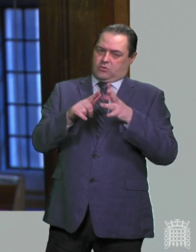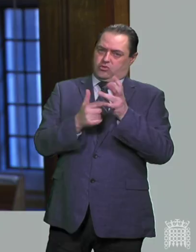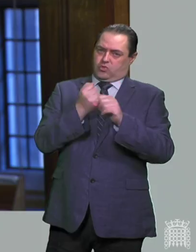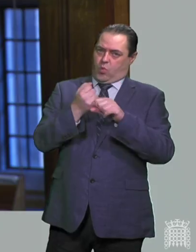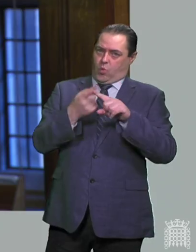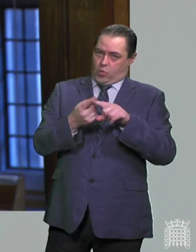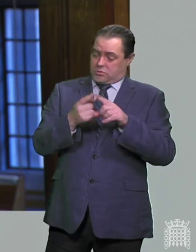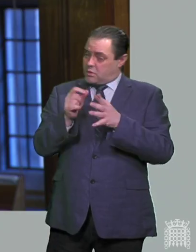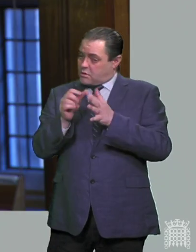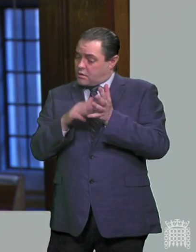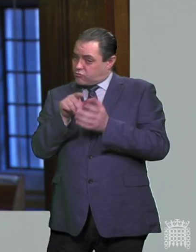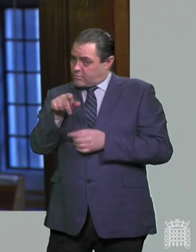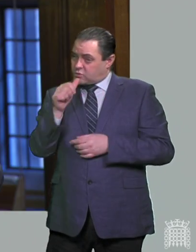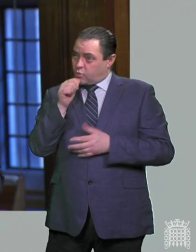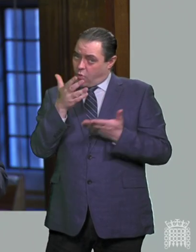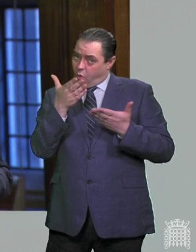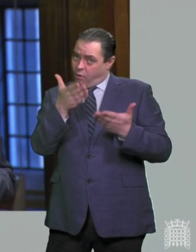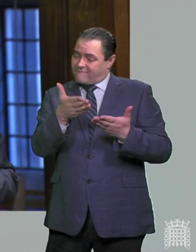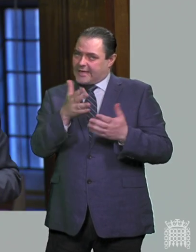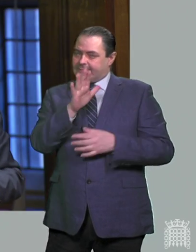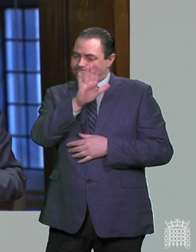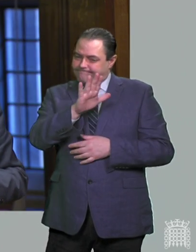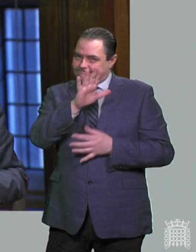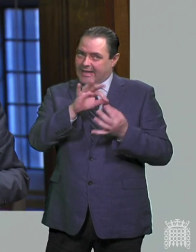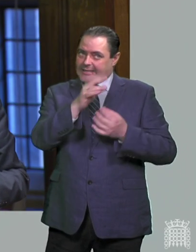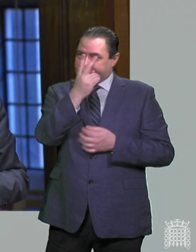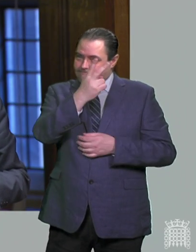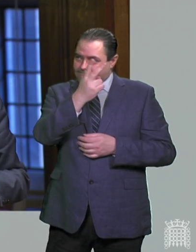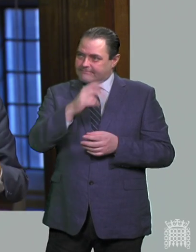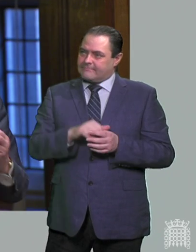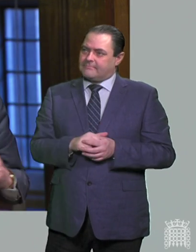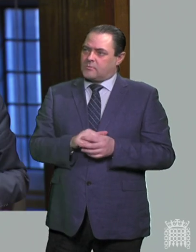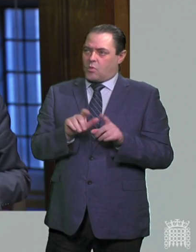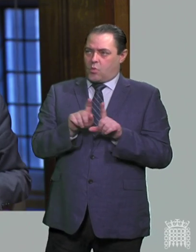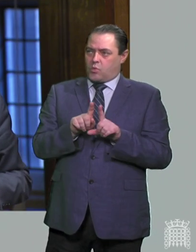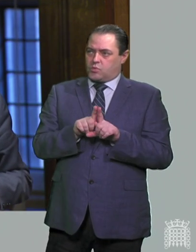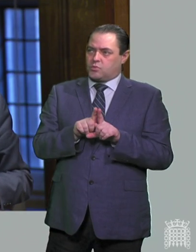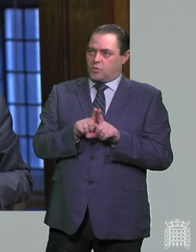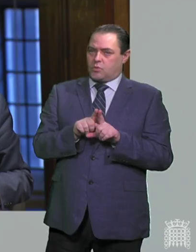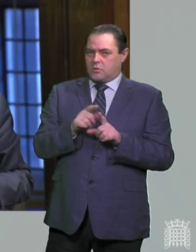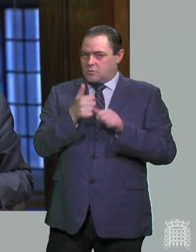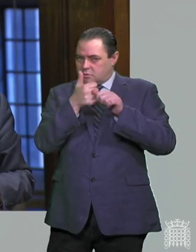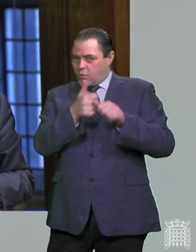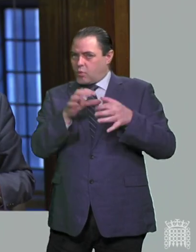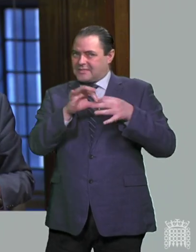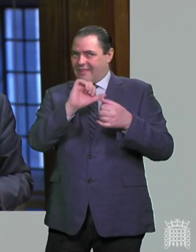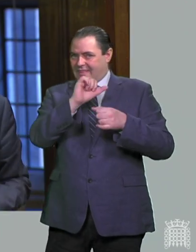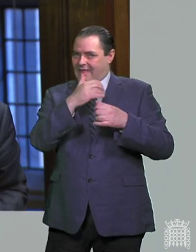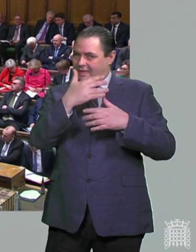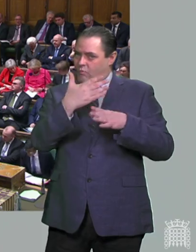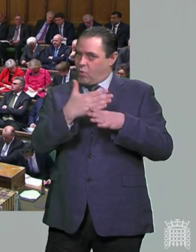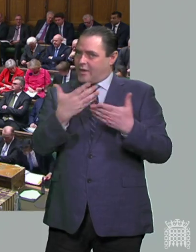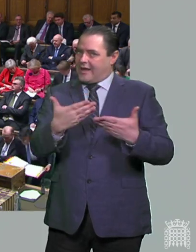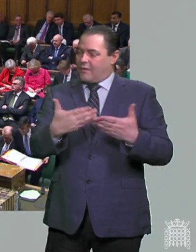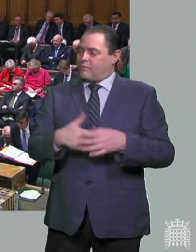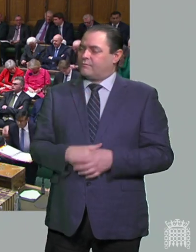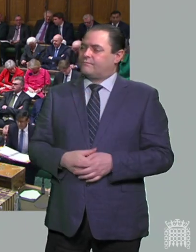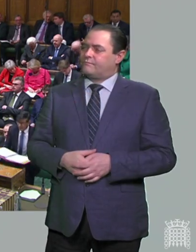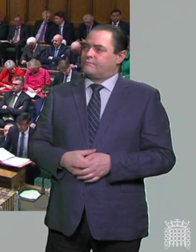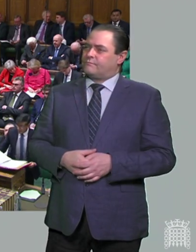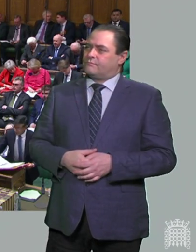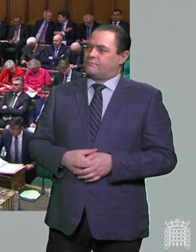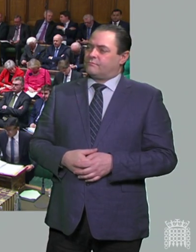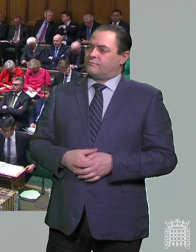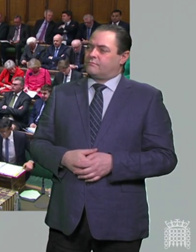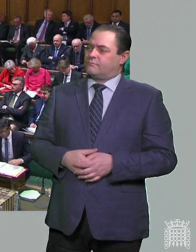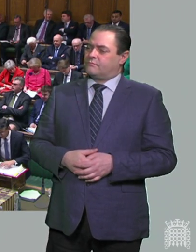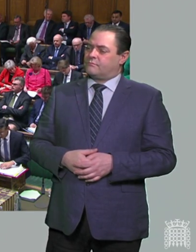Will the Prime Minister join me in offering condolences to Adrian and Carol, and support for the work they are now doing?